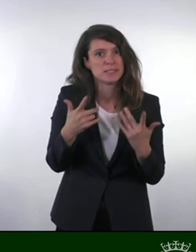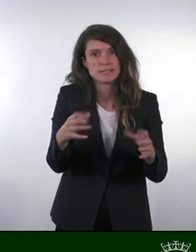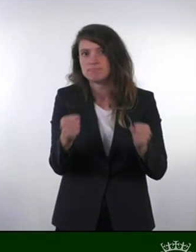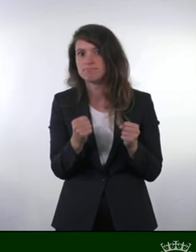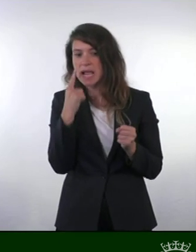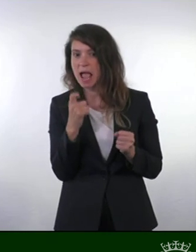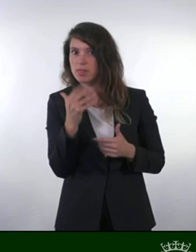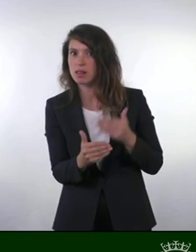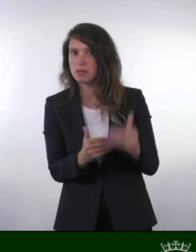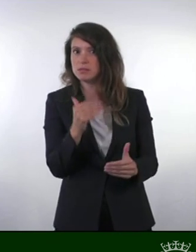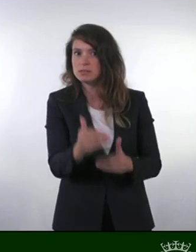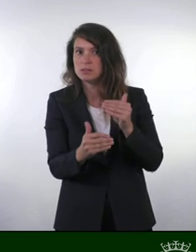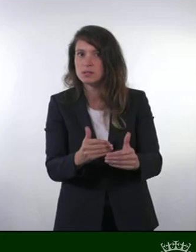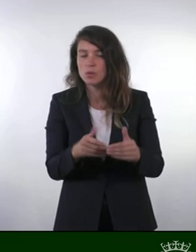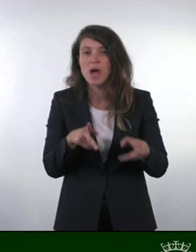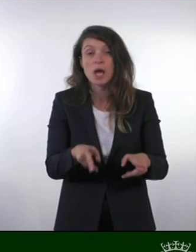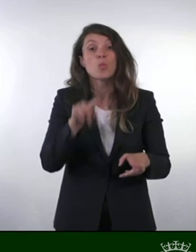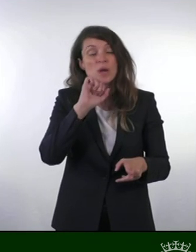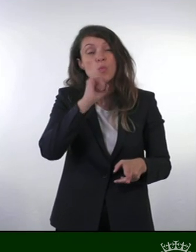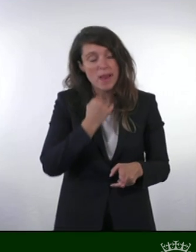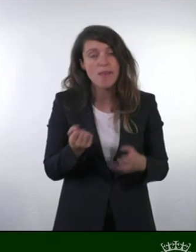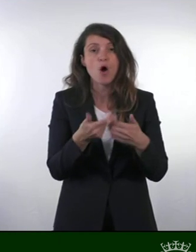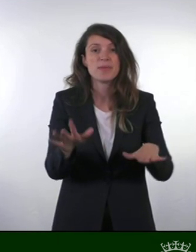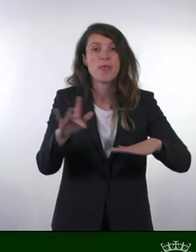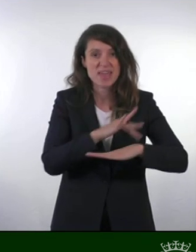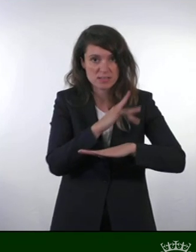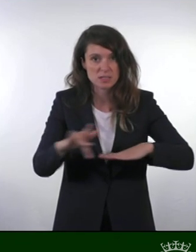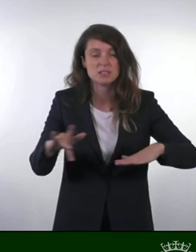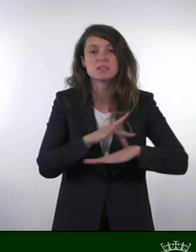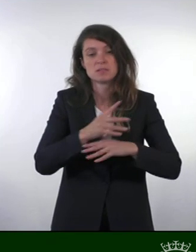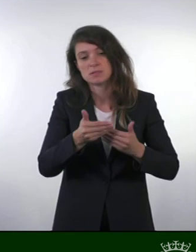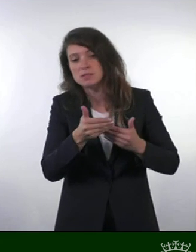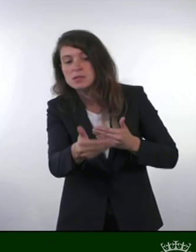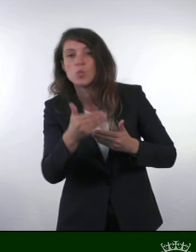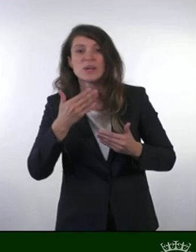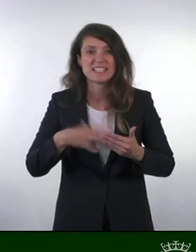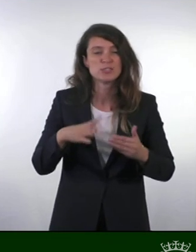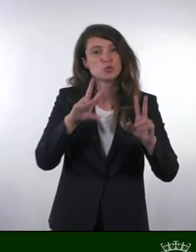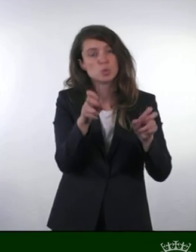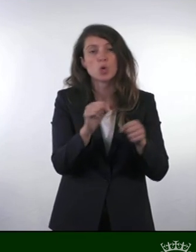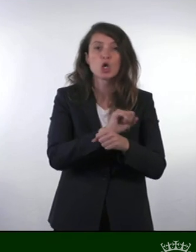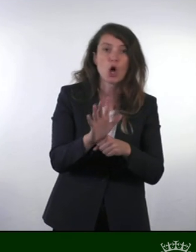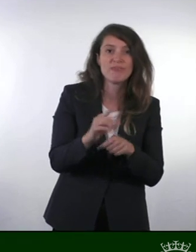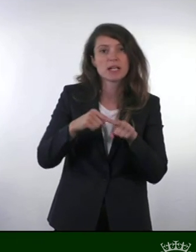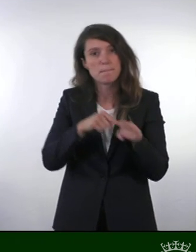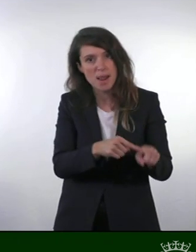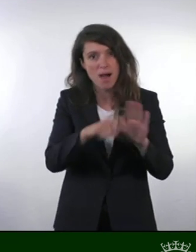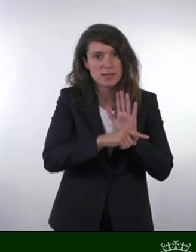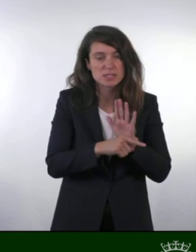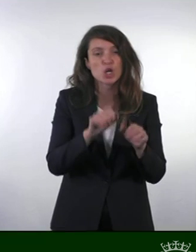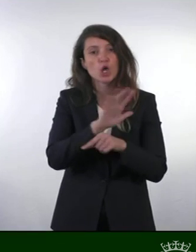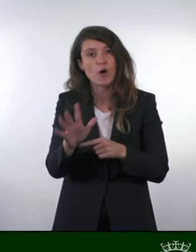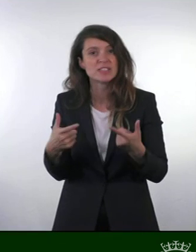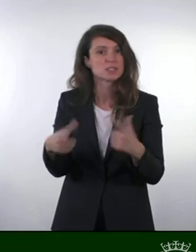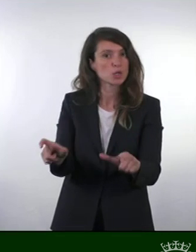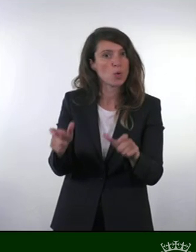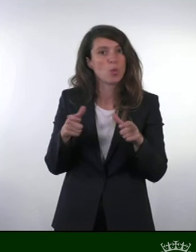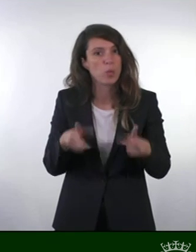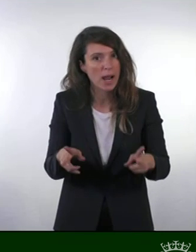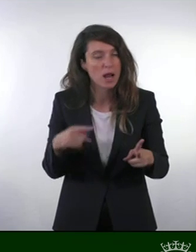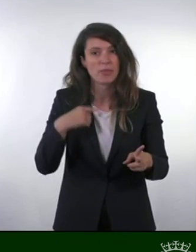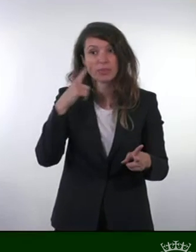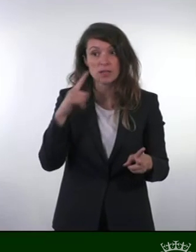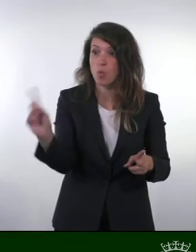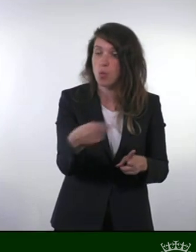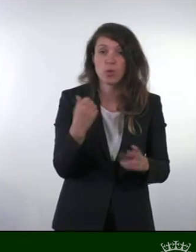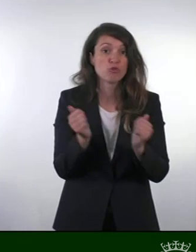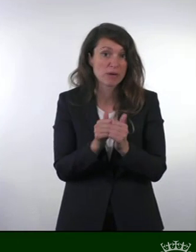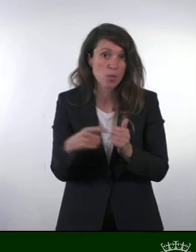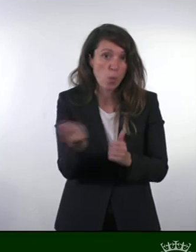As we open the theatres, which we will, we want to make sure that we can do it in a covid-compliant and covid-secure way, and I am sure that is what the House would want.